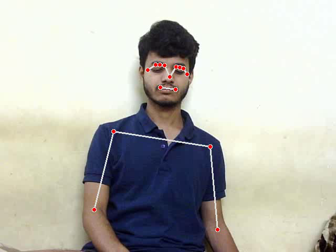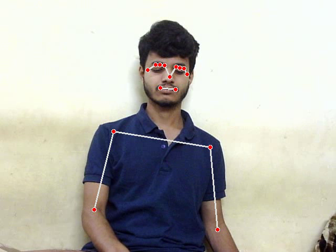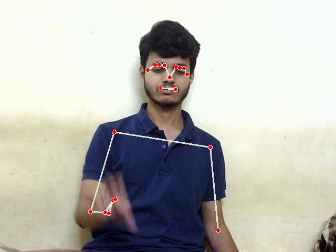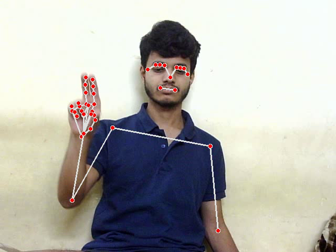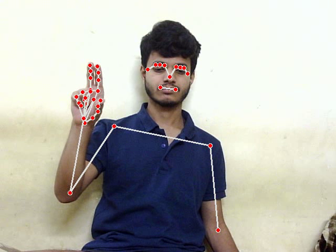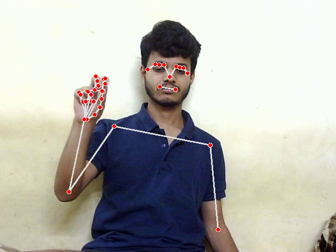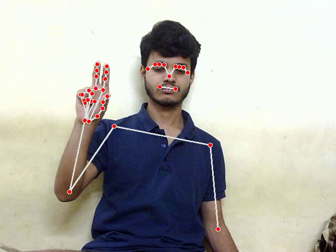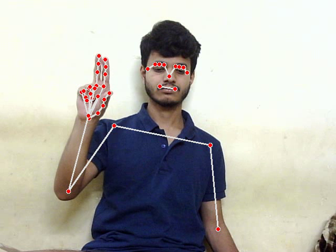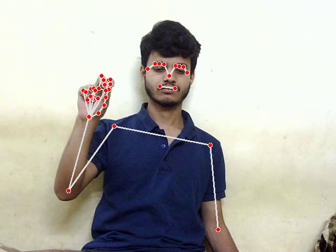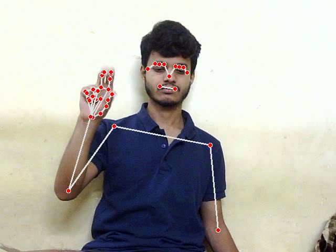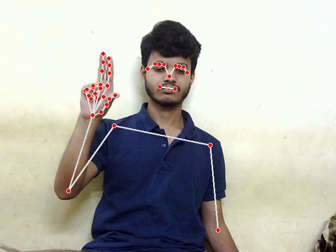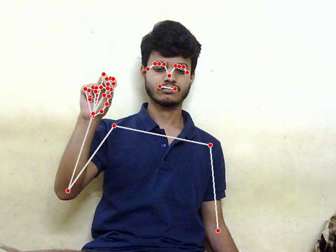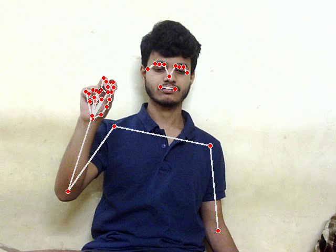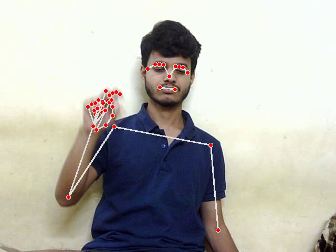no